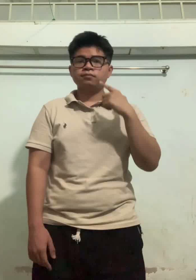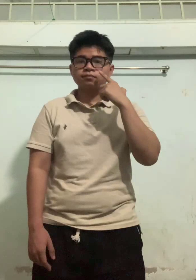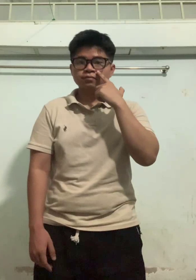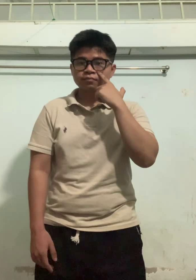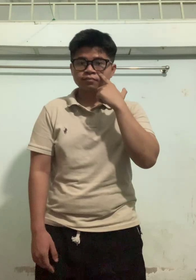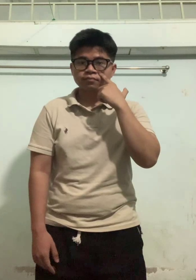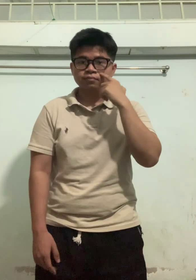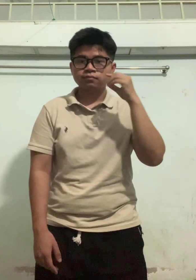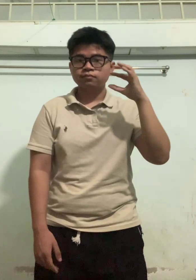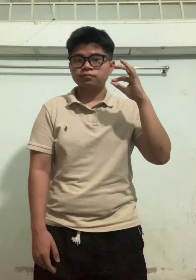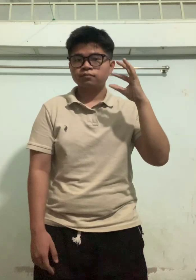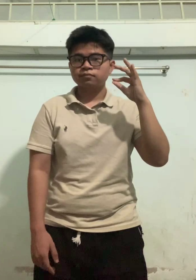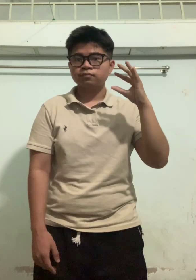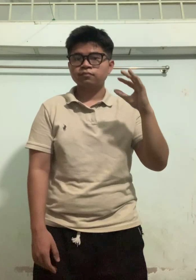lam quen